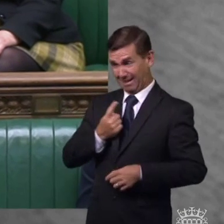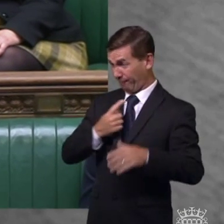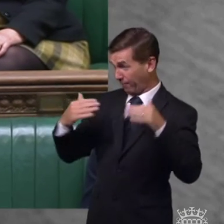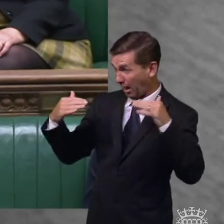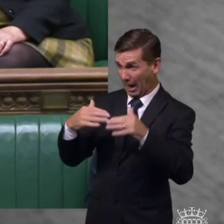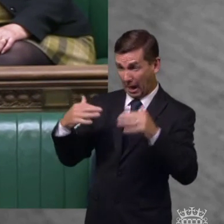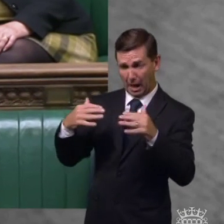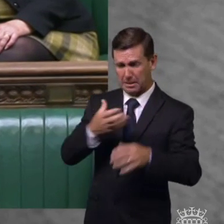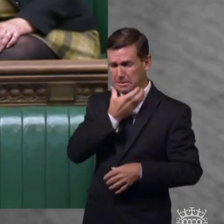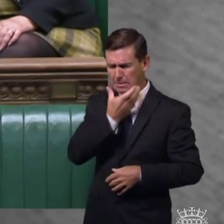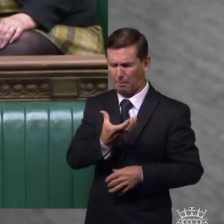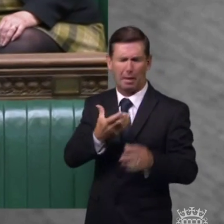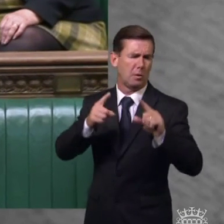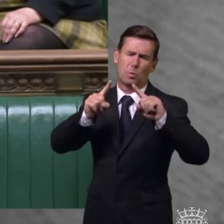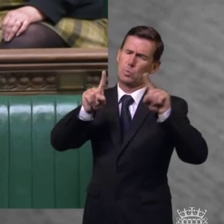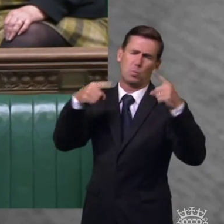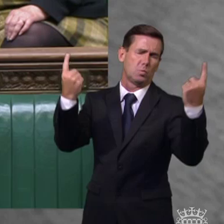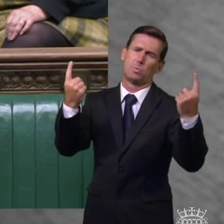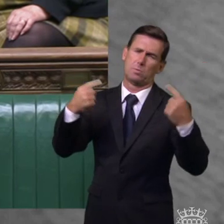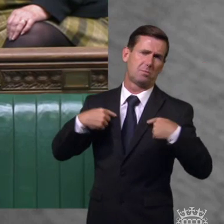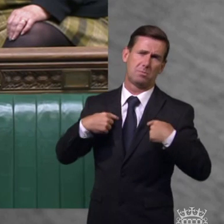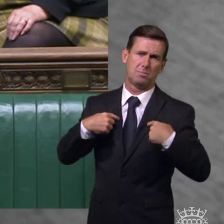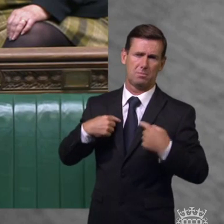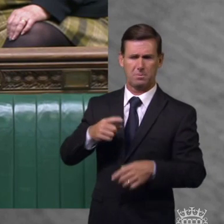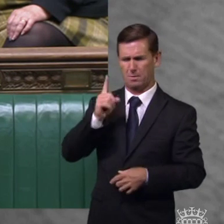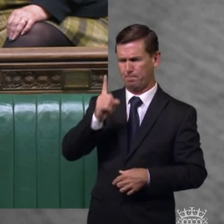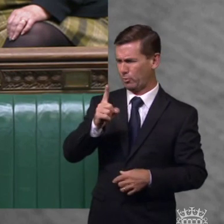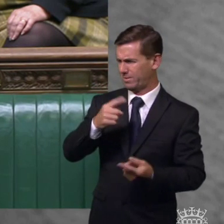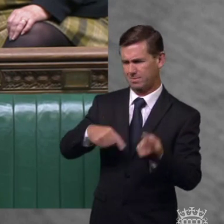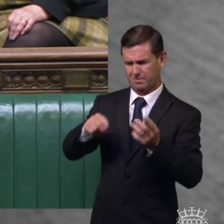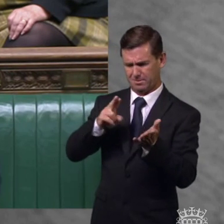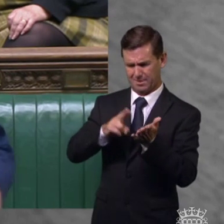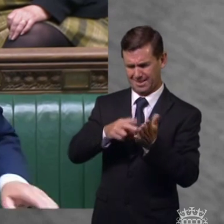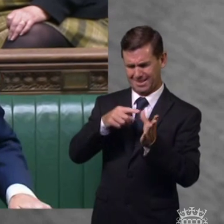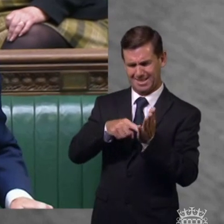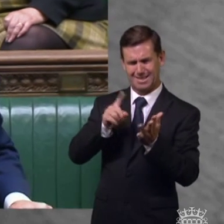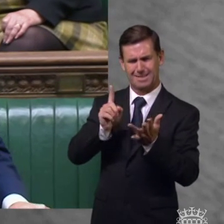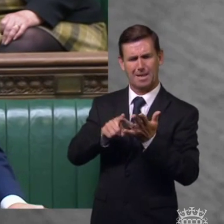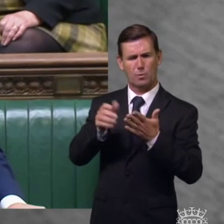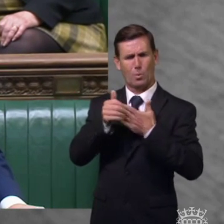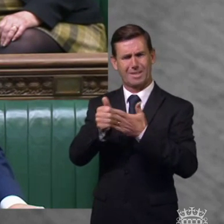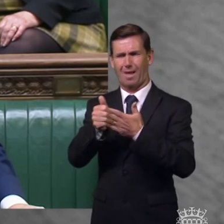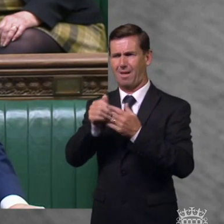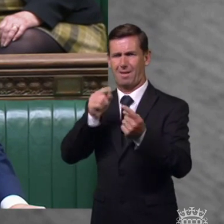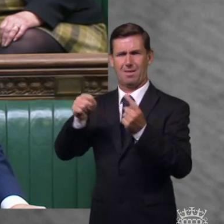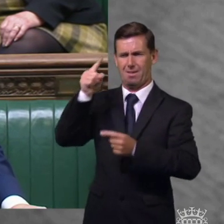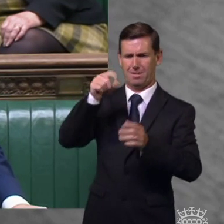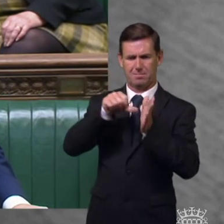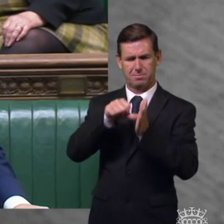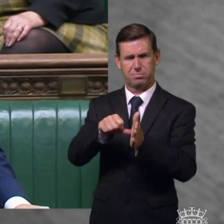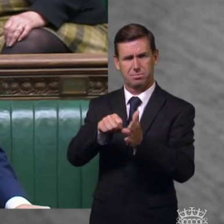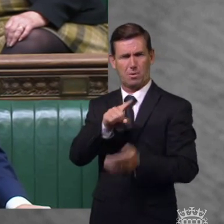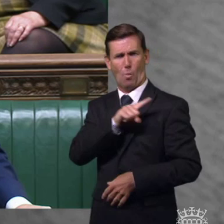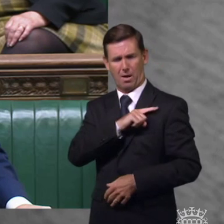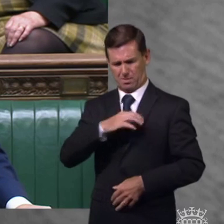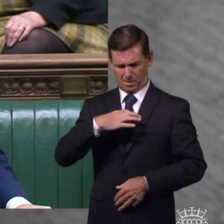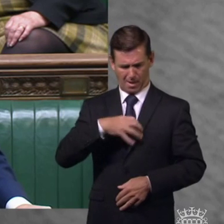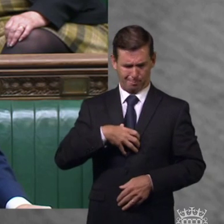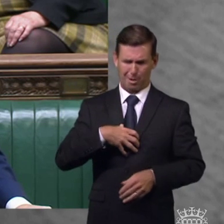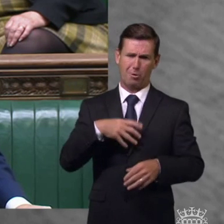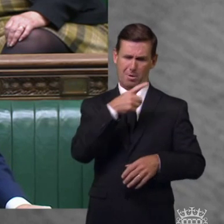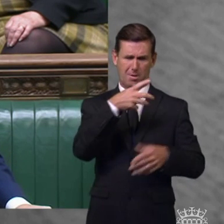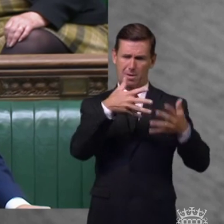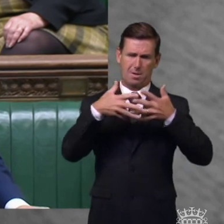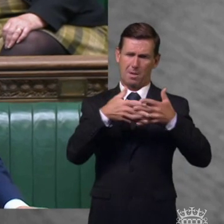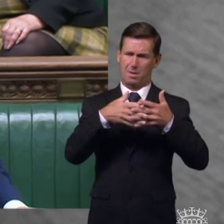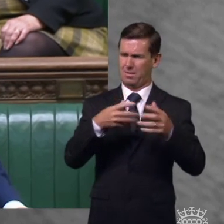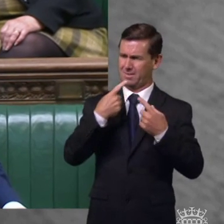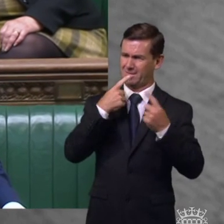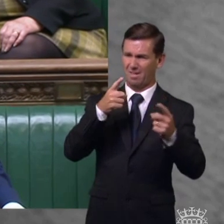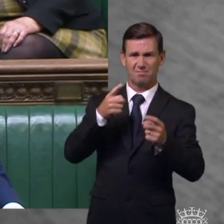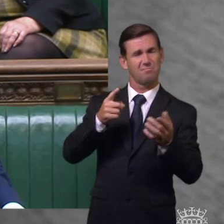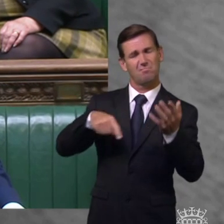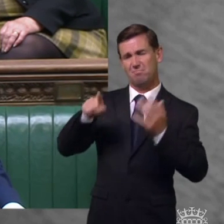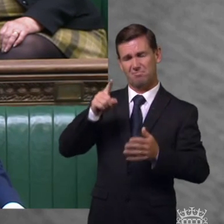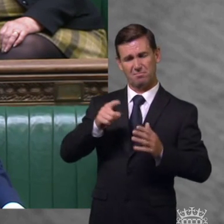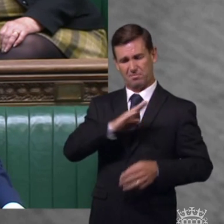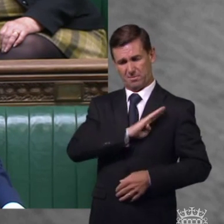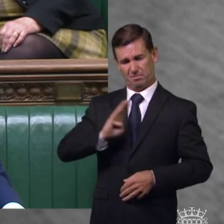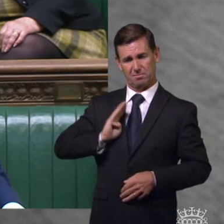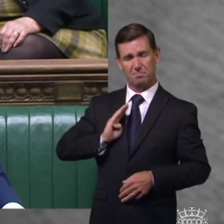NATO leaders were put in a difficult position after President Trump agreed with the Taliban that all US forces would withdraw by May 2021.